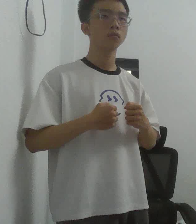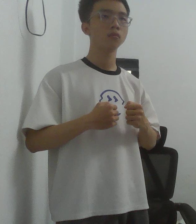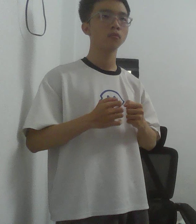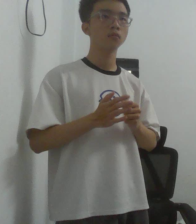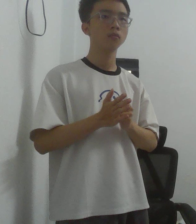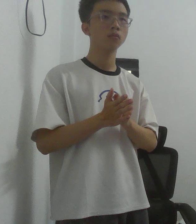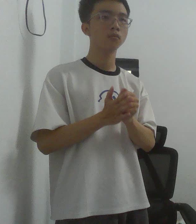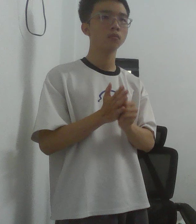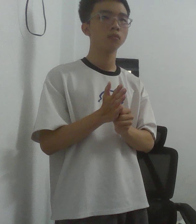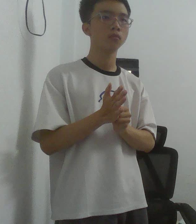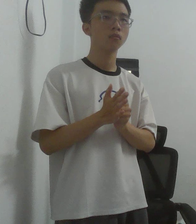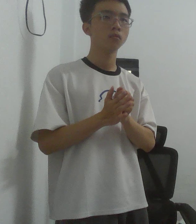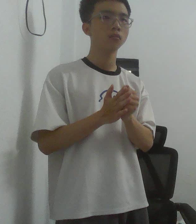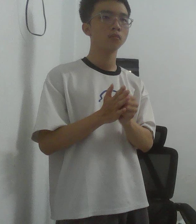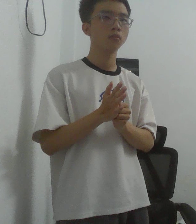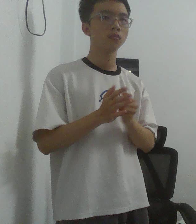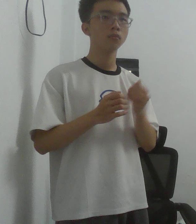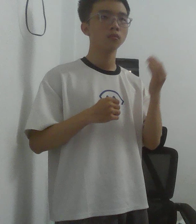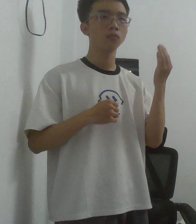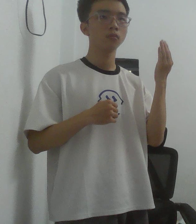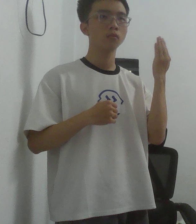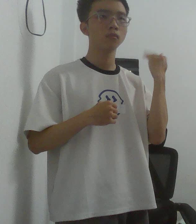thang truoc